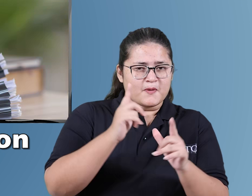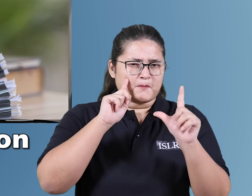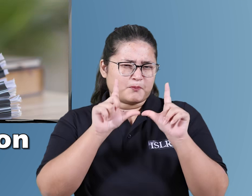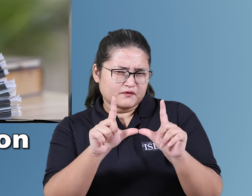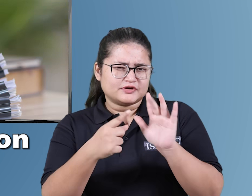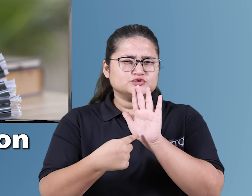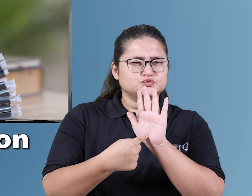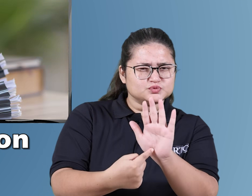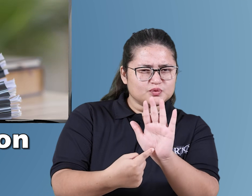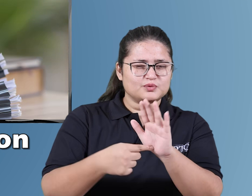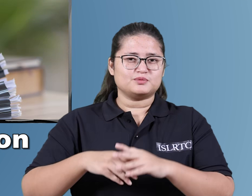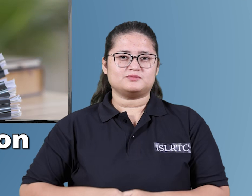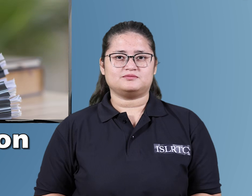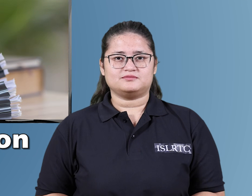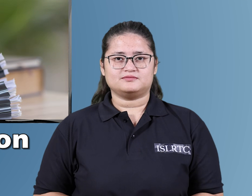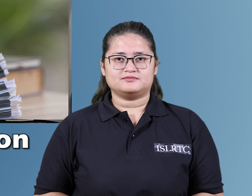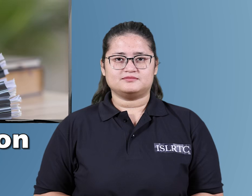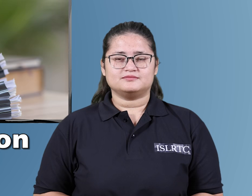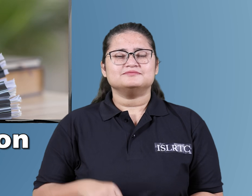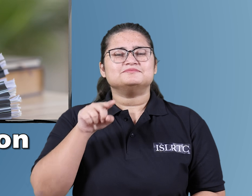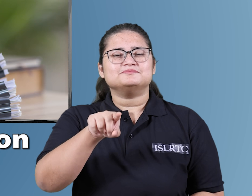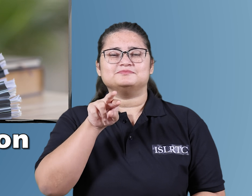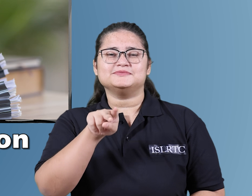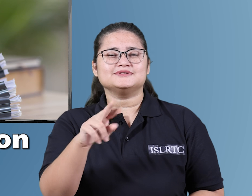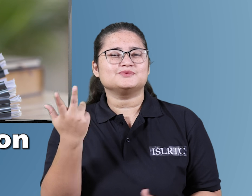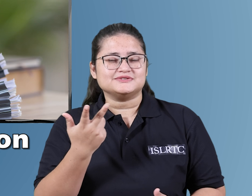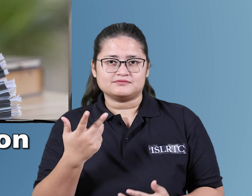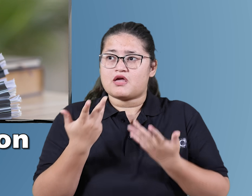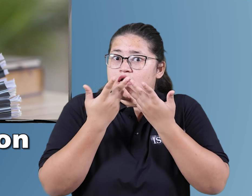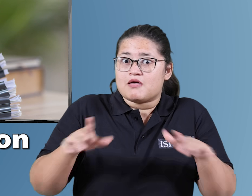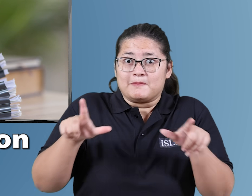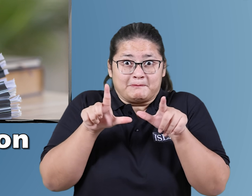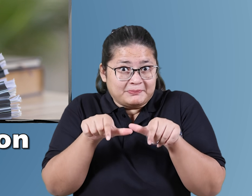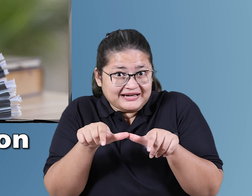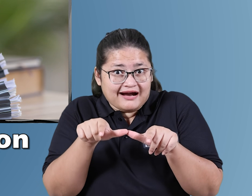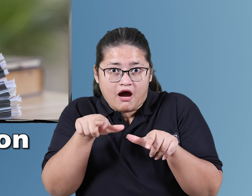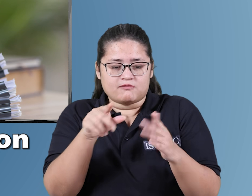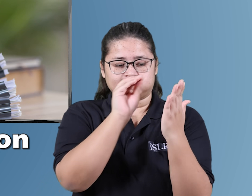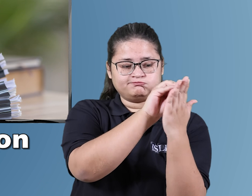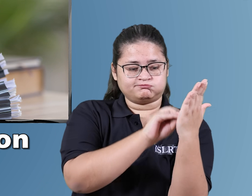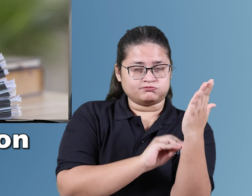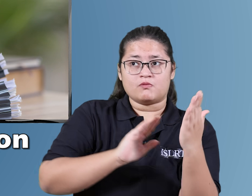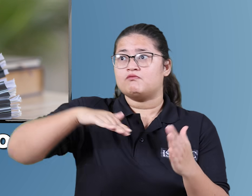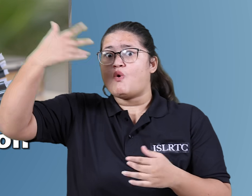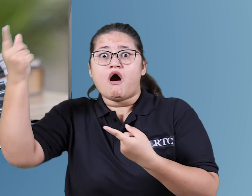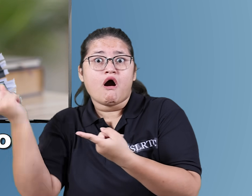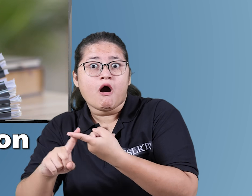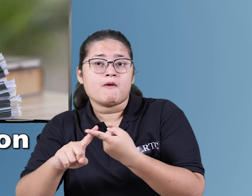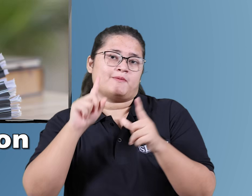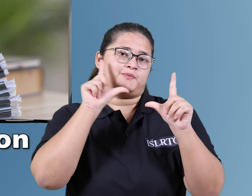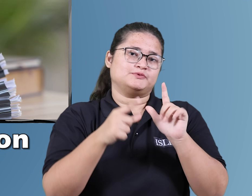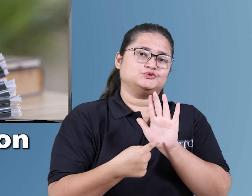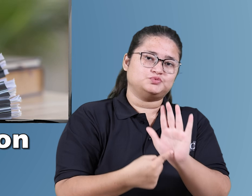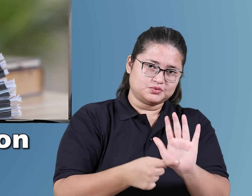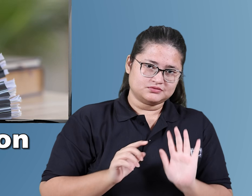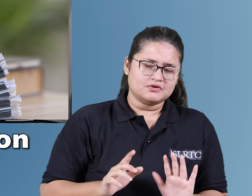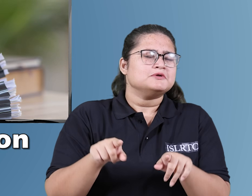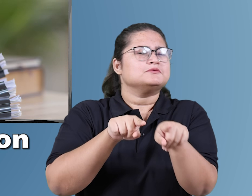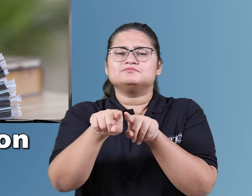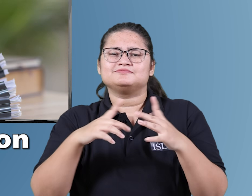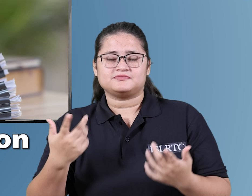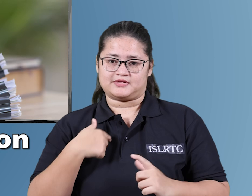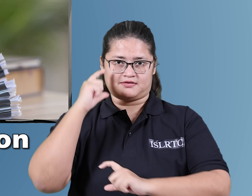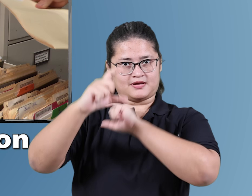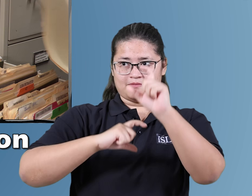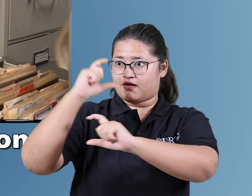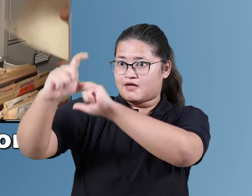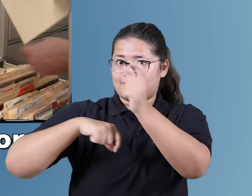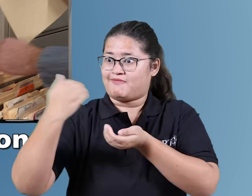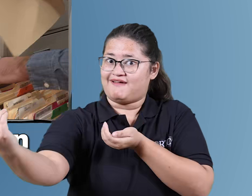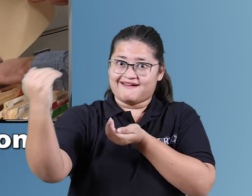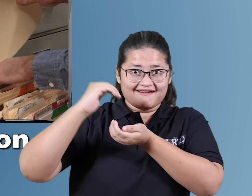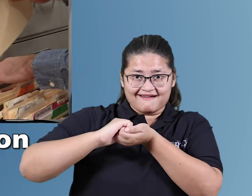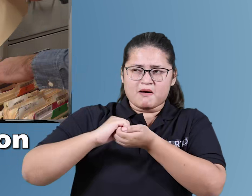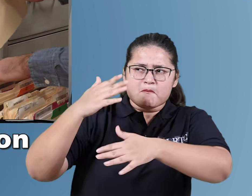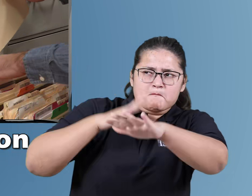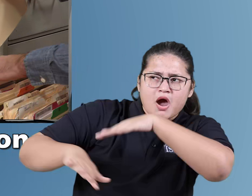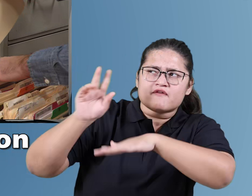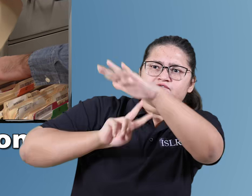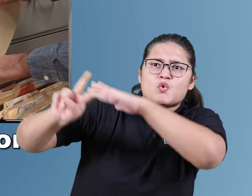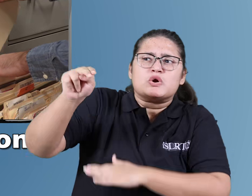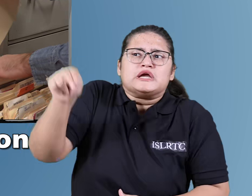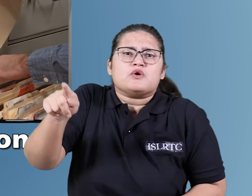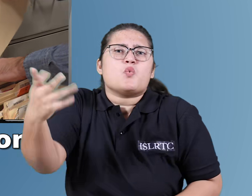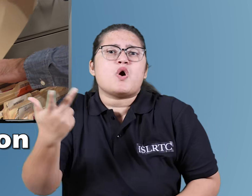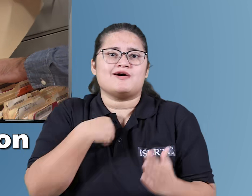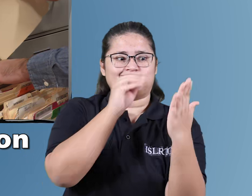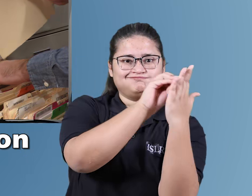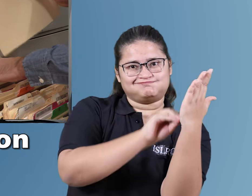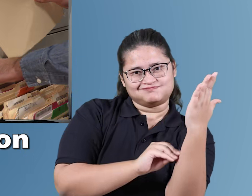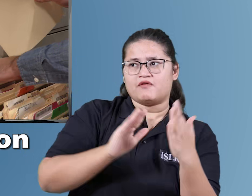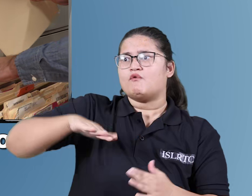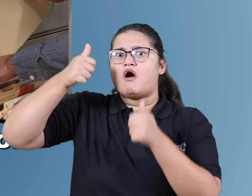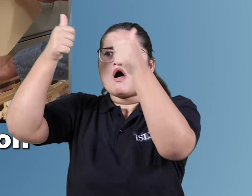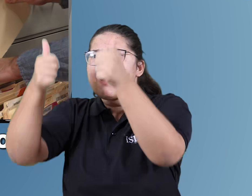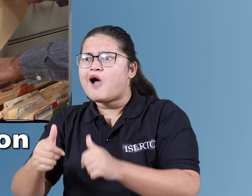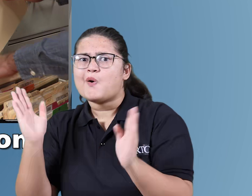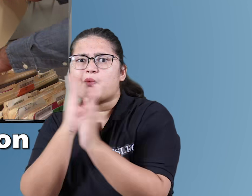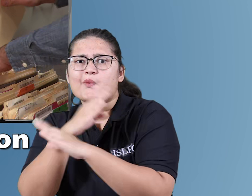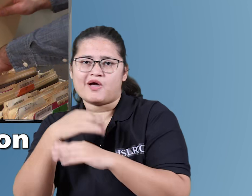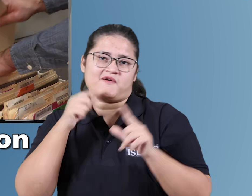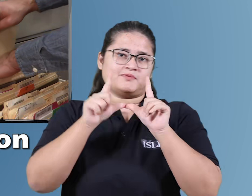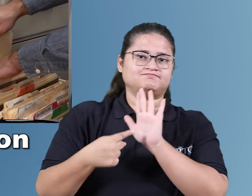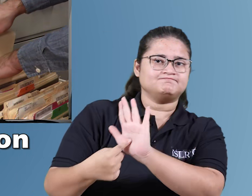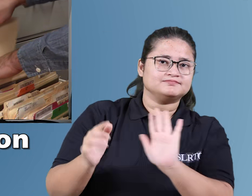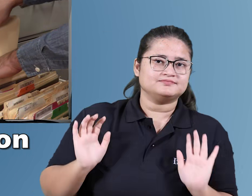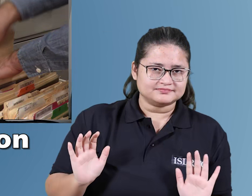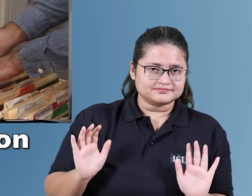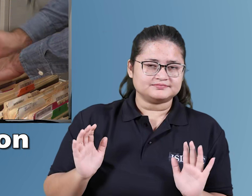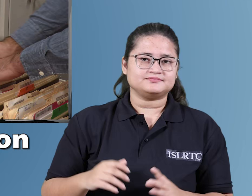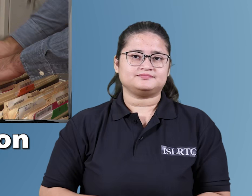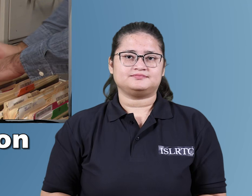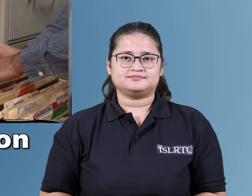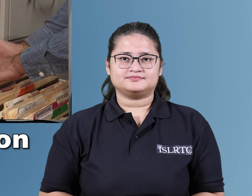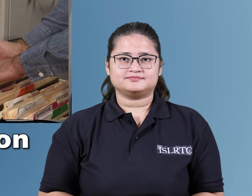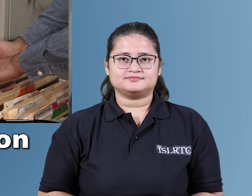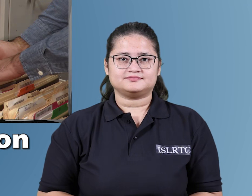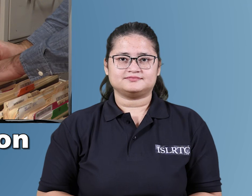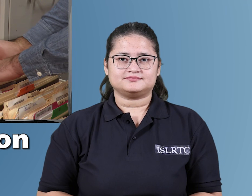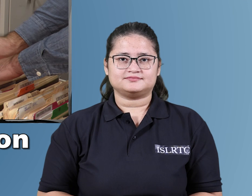Documentation Written information about meetings for future reference. if I collaborate with another company, having a written document as evidence is crucial in case something goes wrong in the future.